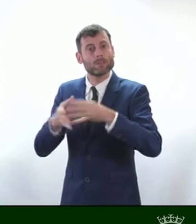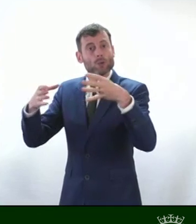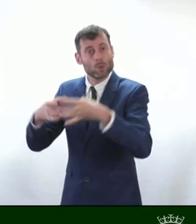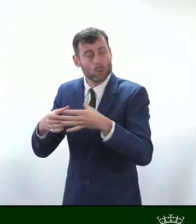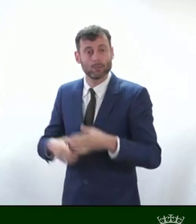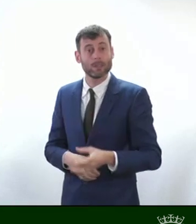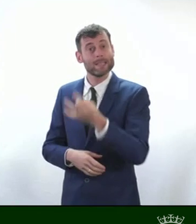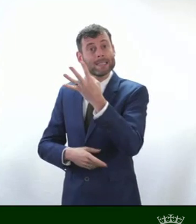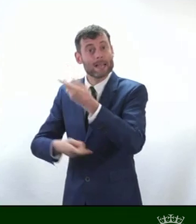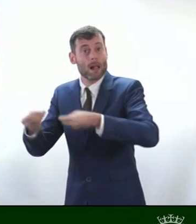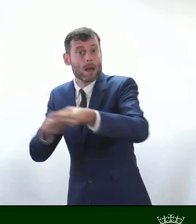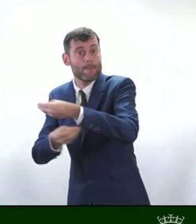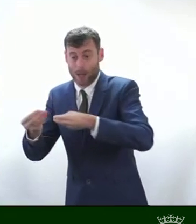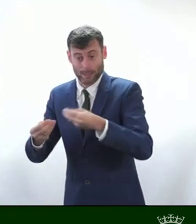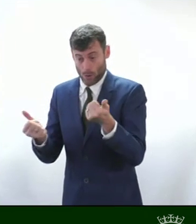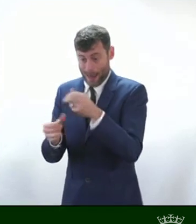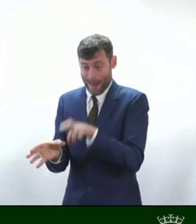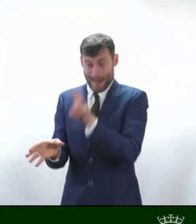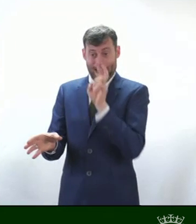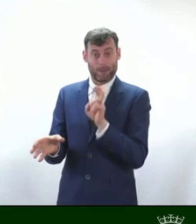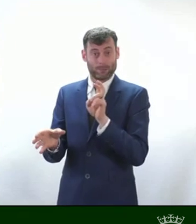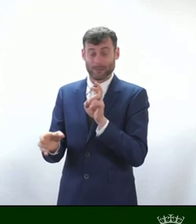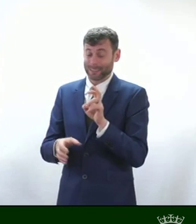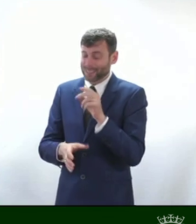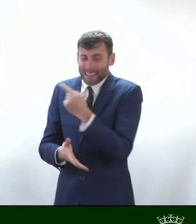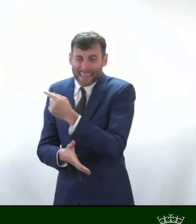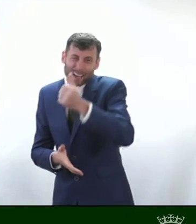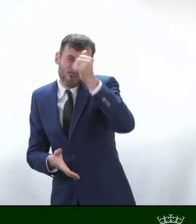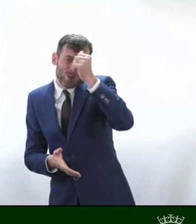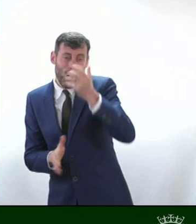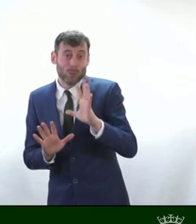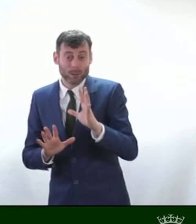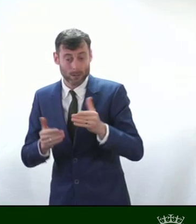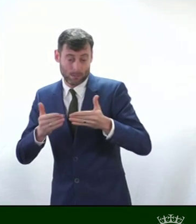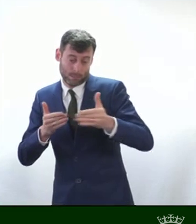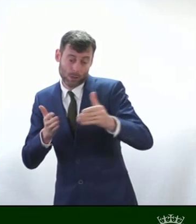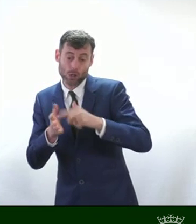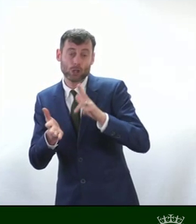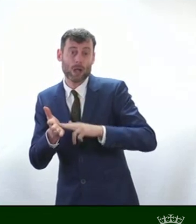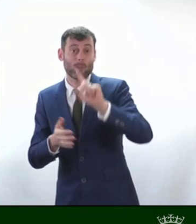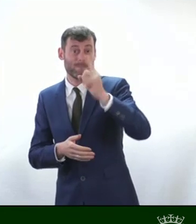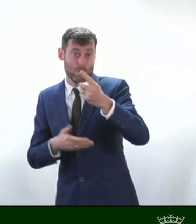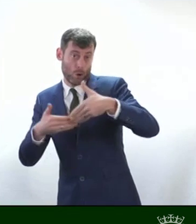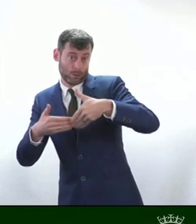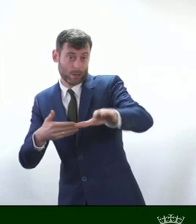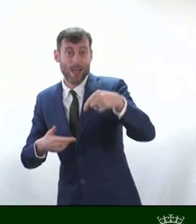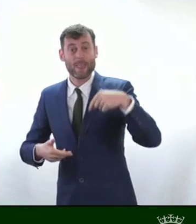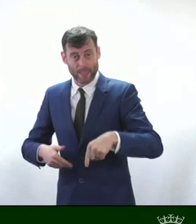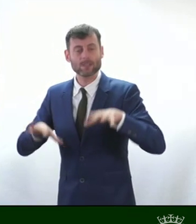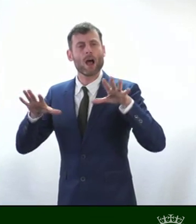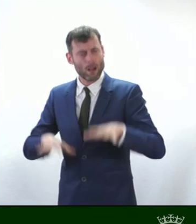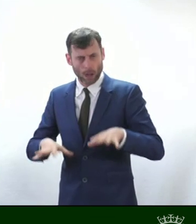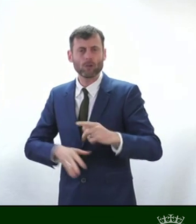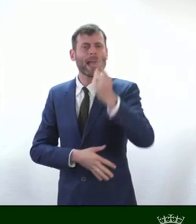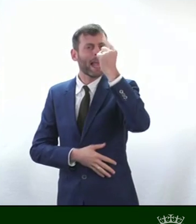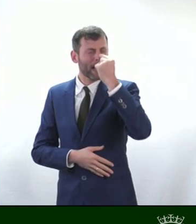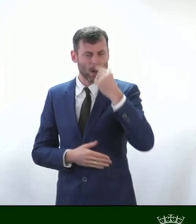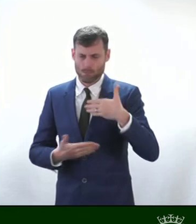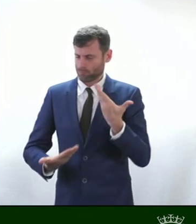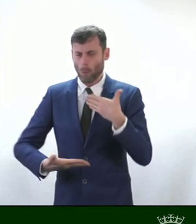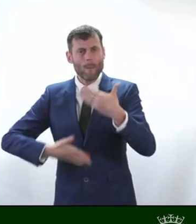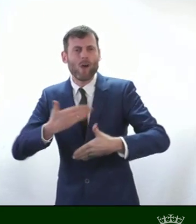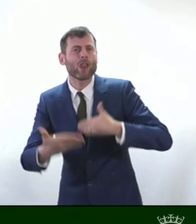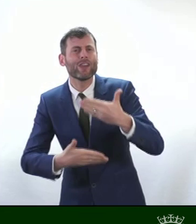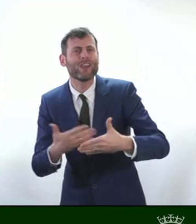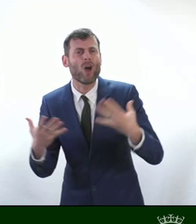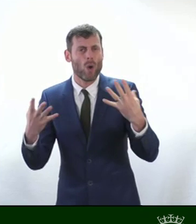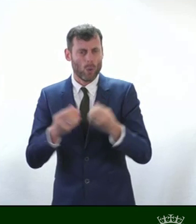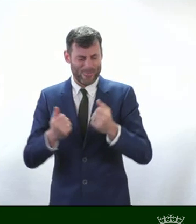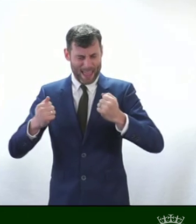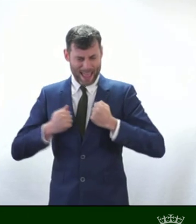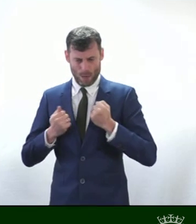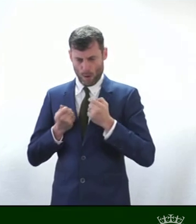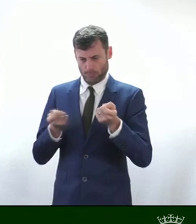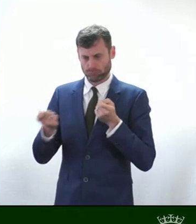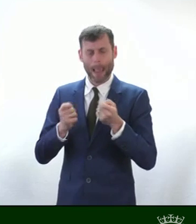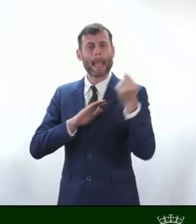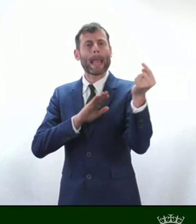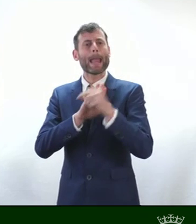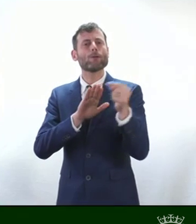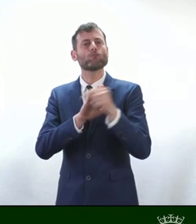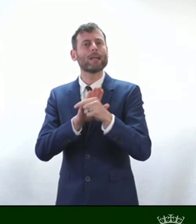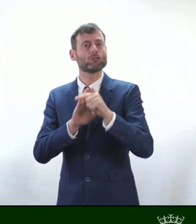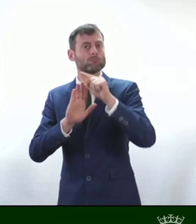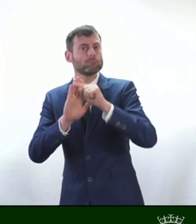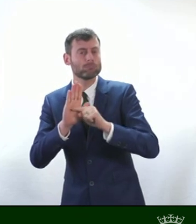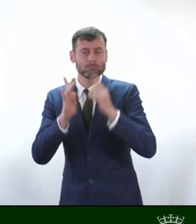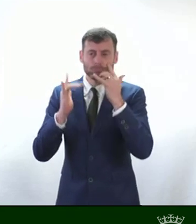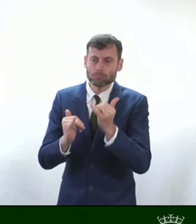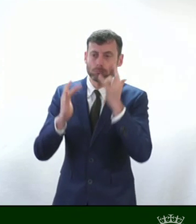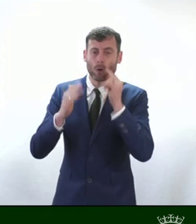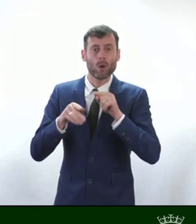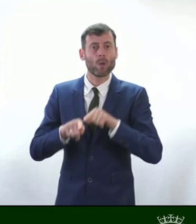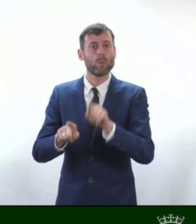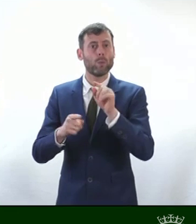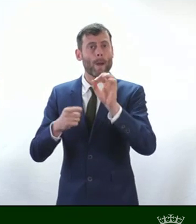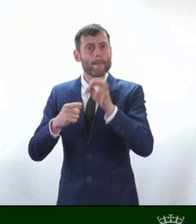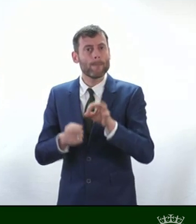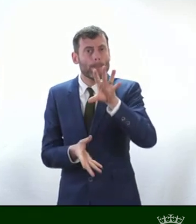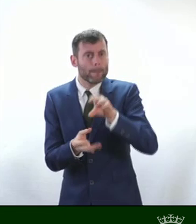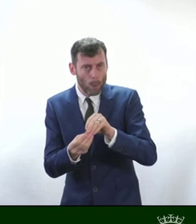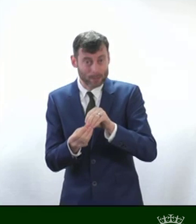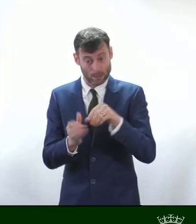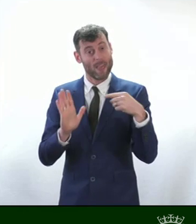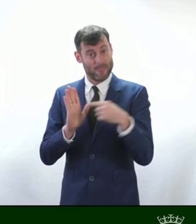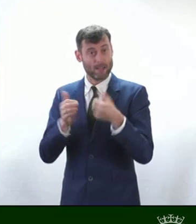I can tell him, although he must know this, that whatever happens from 1 January this country will be able to get on with our points-based immigration system, which we have put into law, in fulfilment of our manifesto commitment.